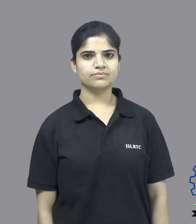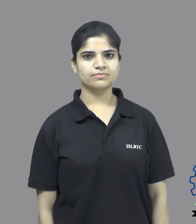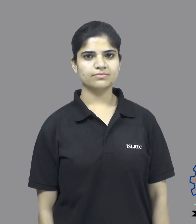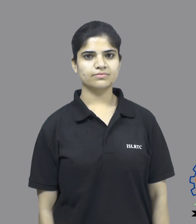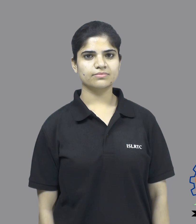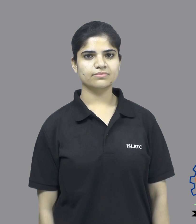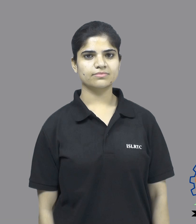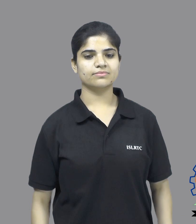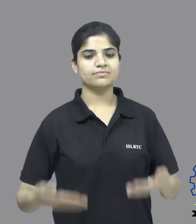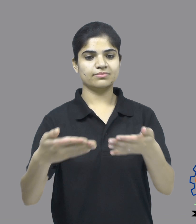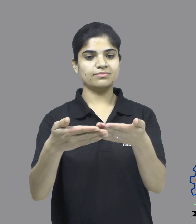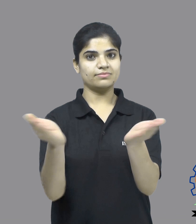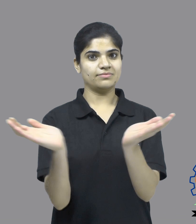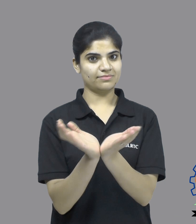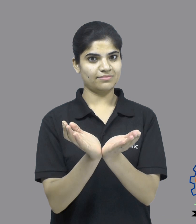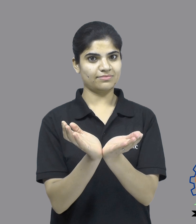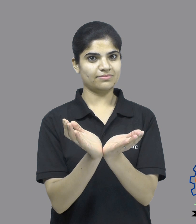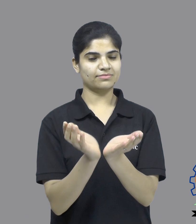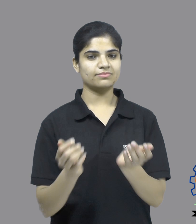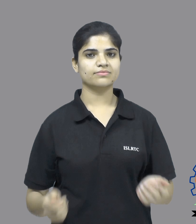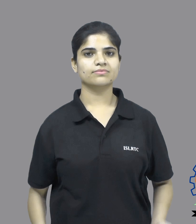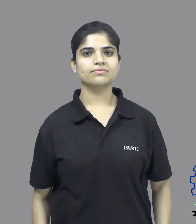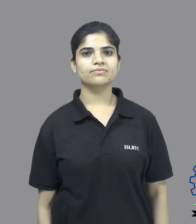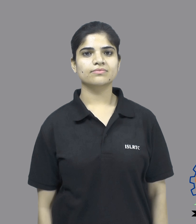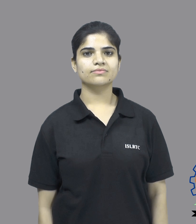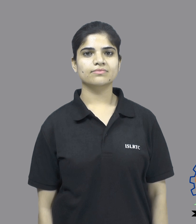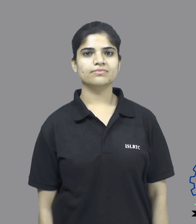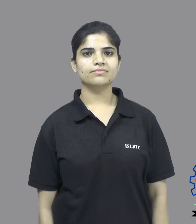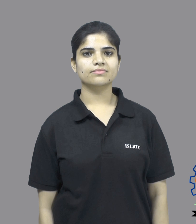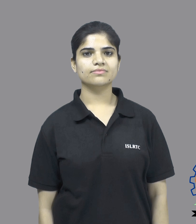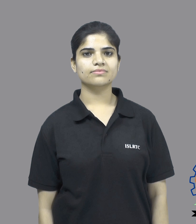Plate